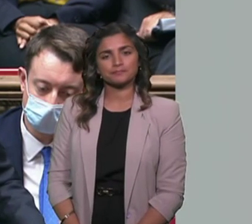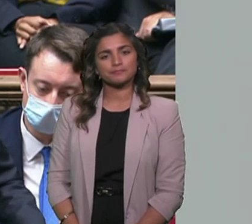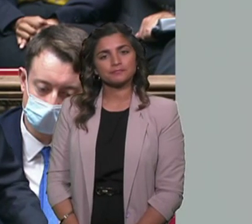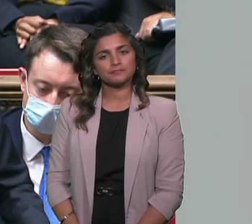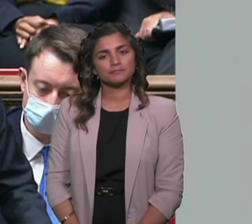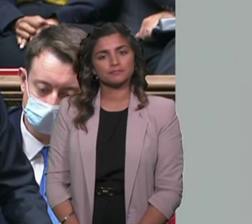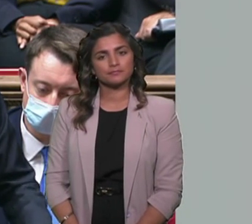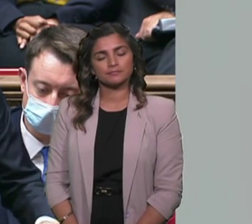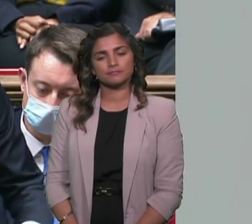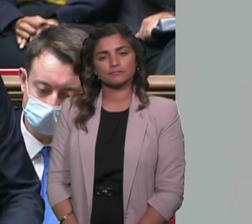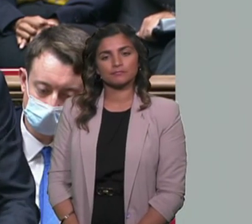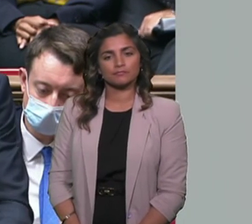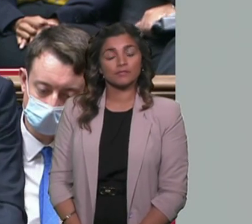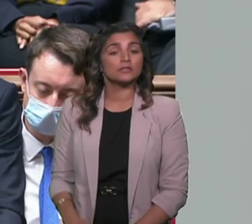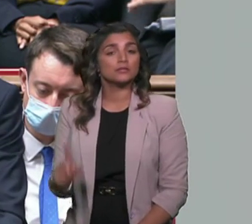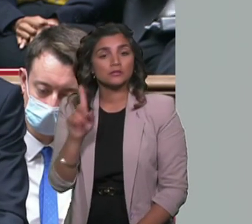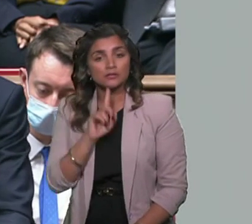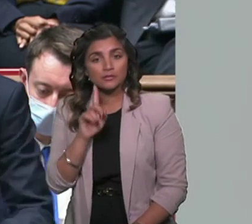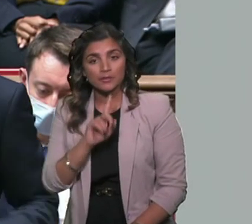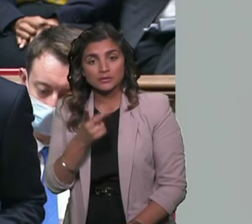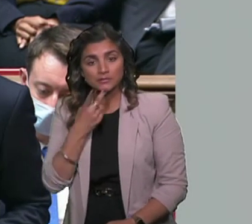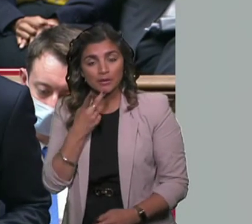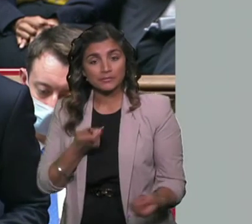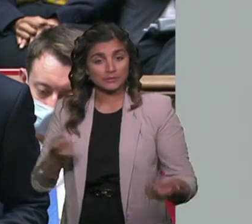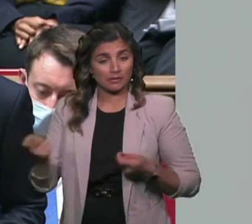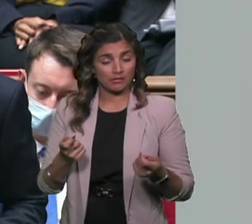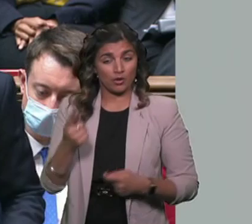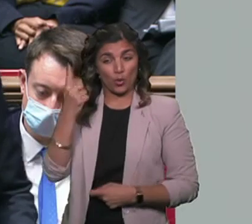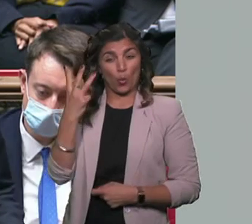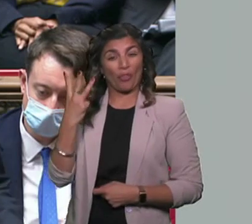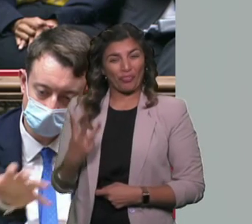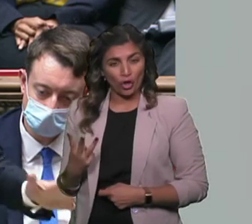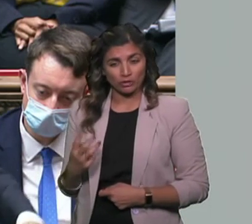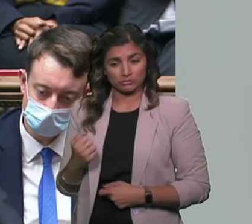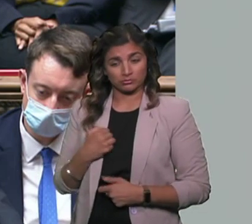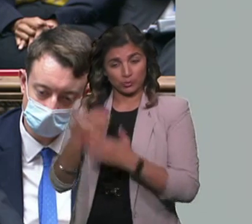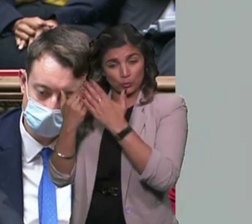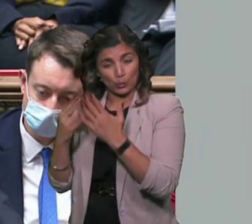A third of our science Nobel laureates have been immigrants.